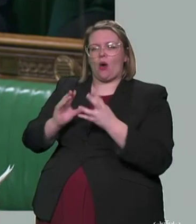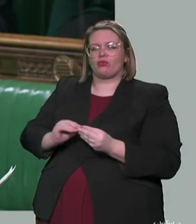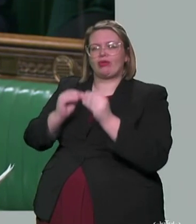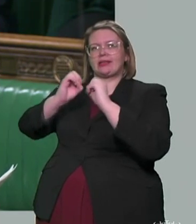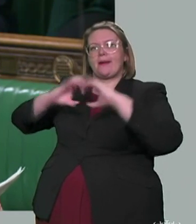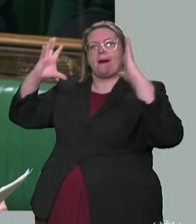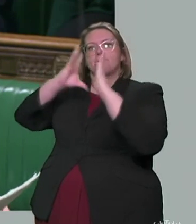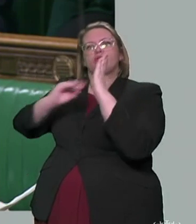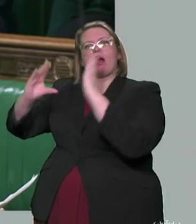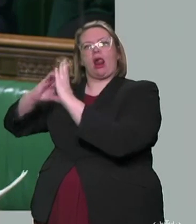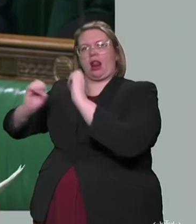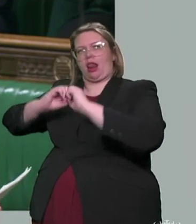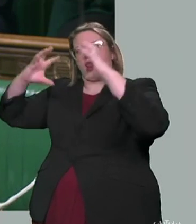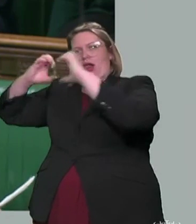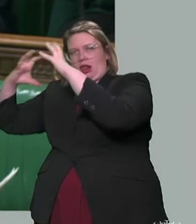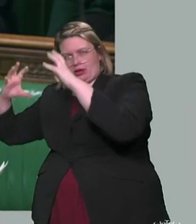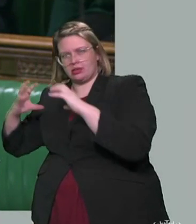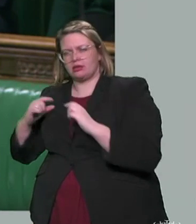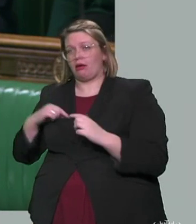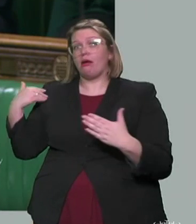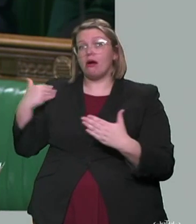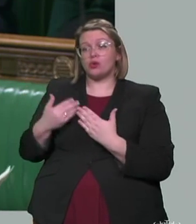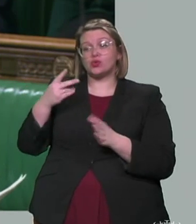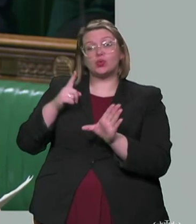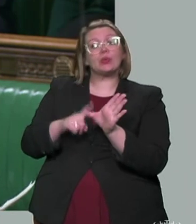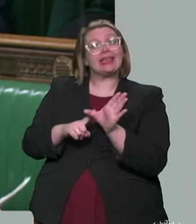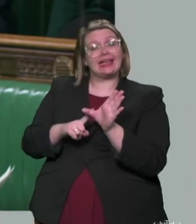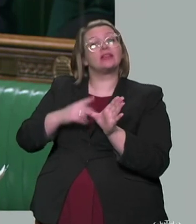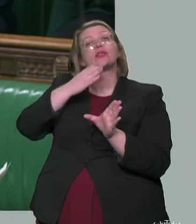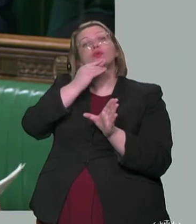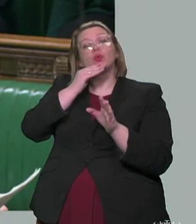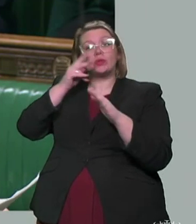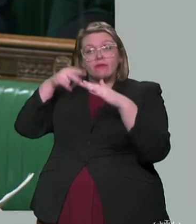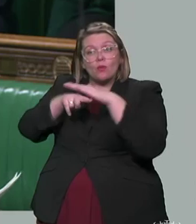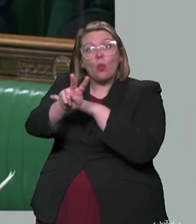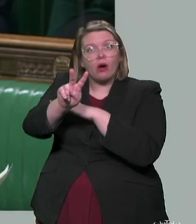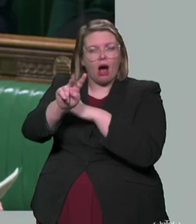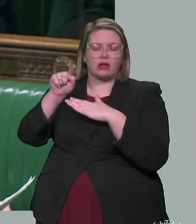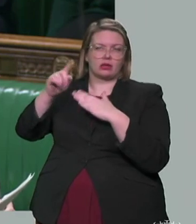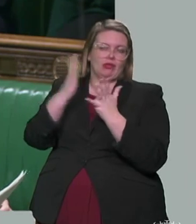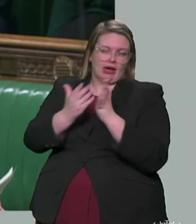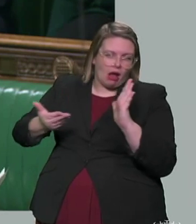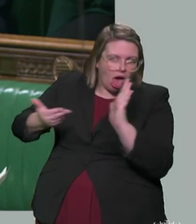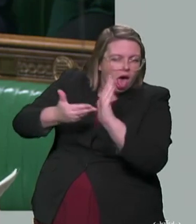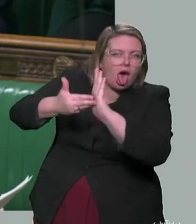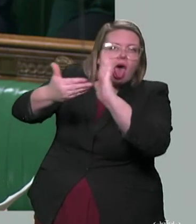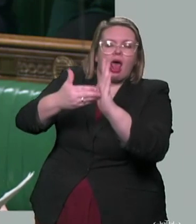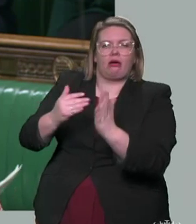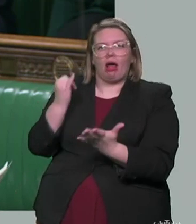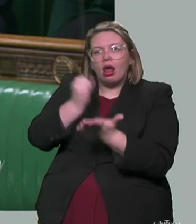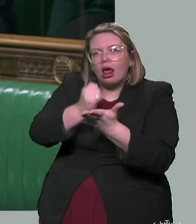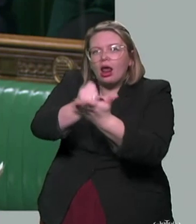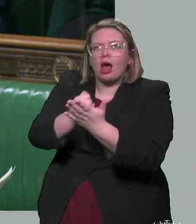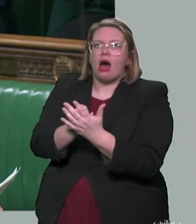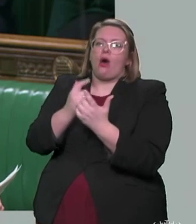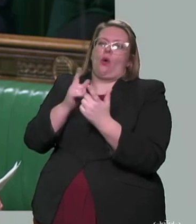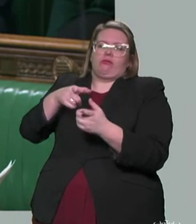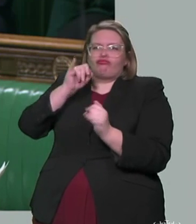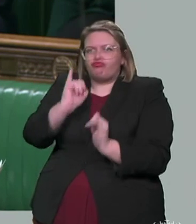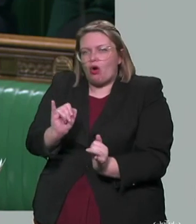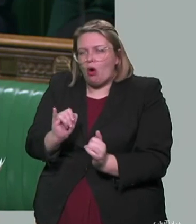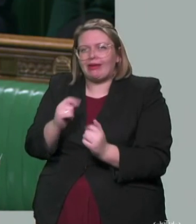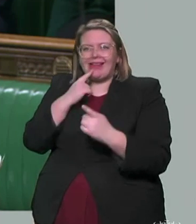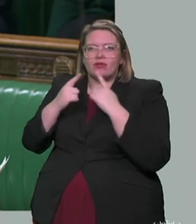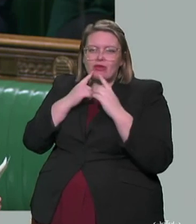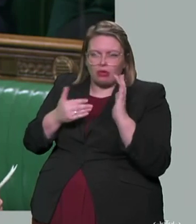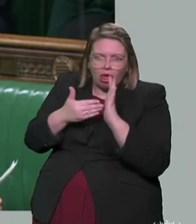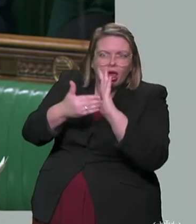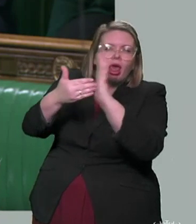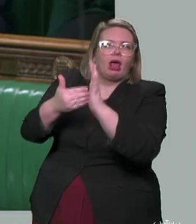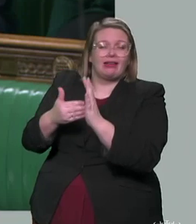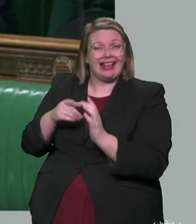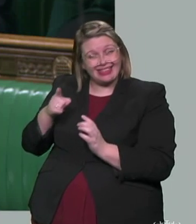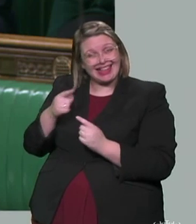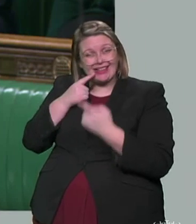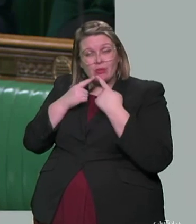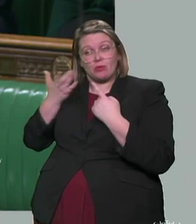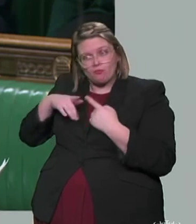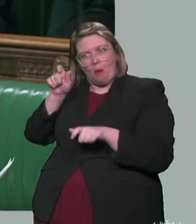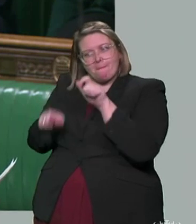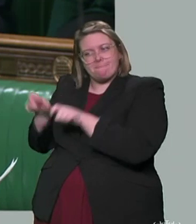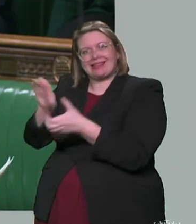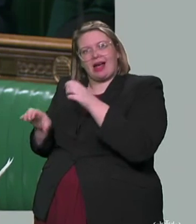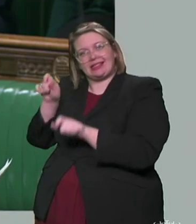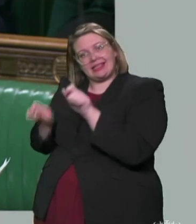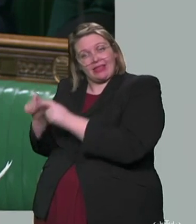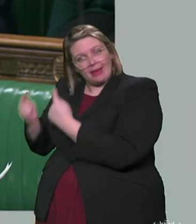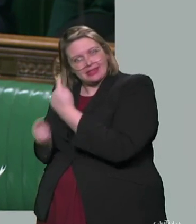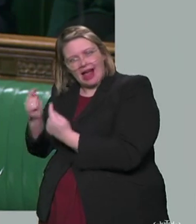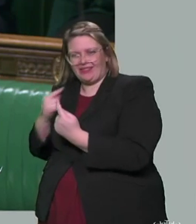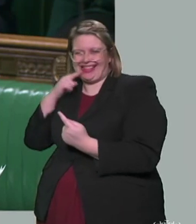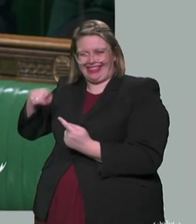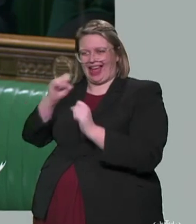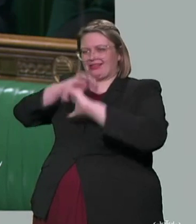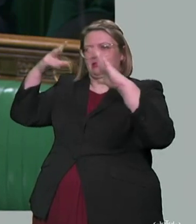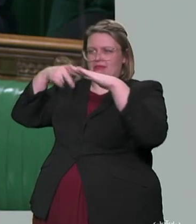Among the comments are that the forecasts we may have been using over the past two years are “almost hysterical,” “lurid,” “spectacularly wrong,” “consistently overconfident” and “substantially inflated.” Those comments are from scientists, not journalists or politicians.